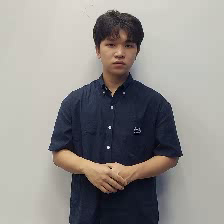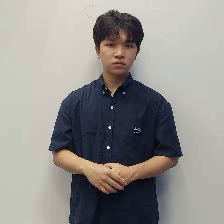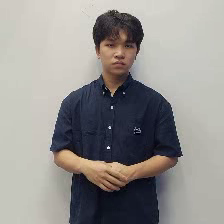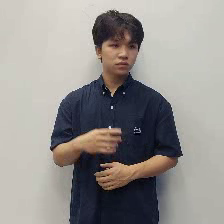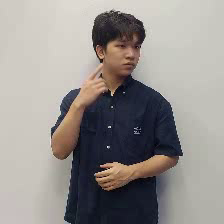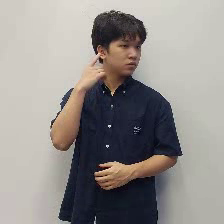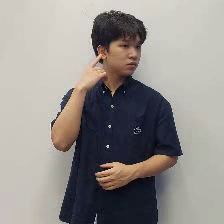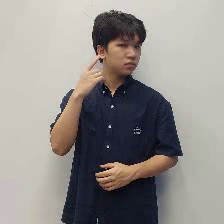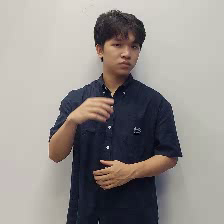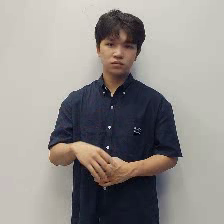Nghe